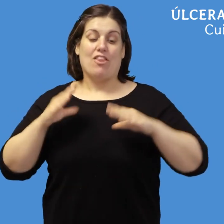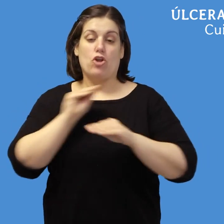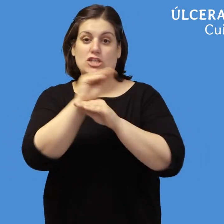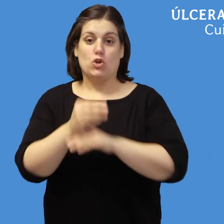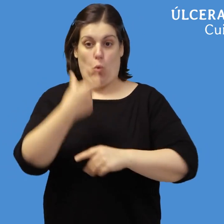cuidar